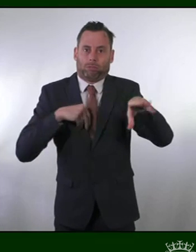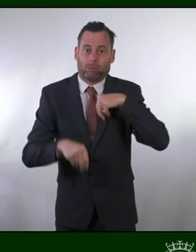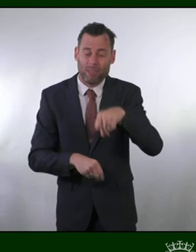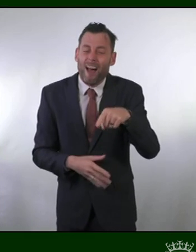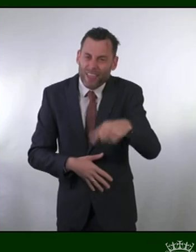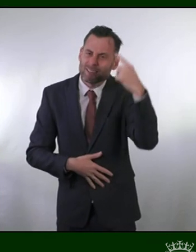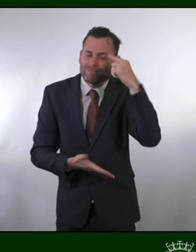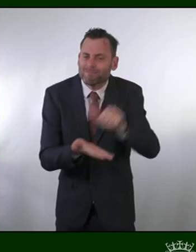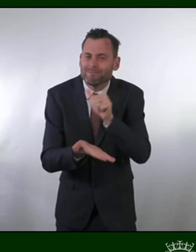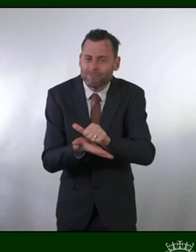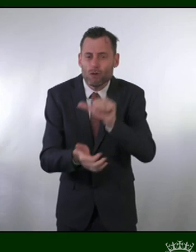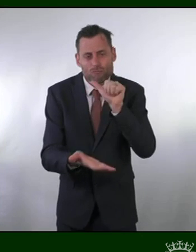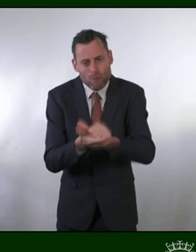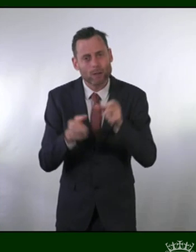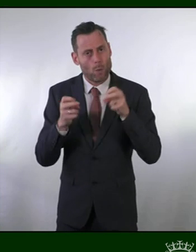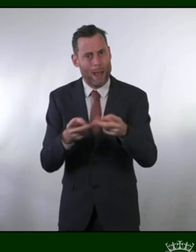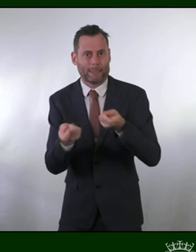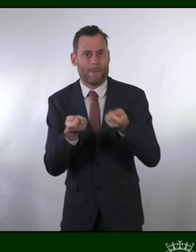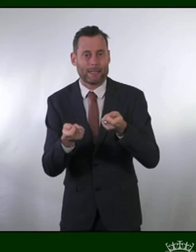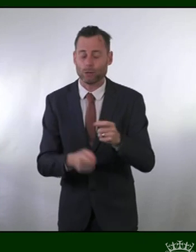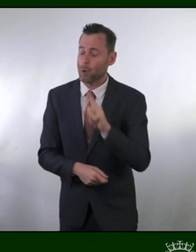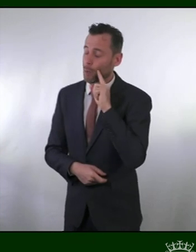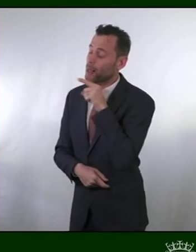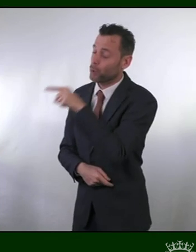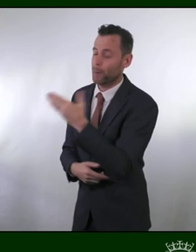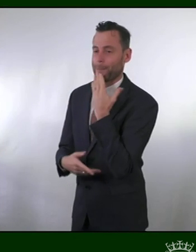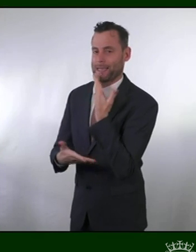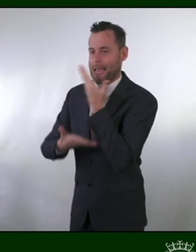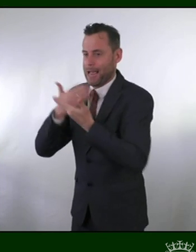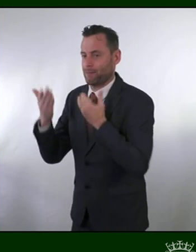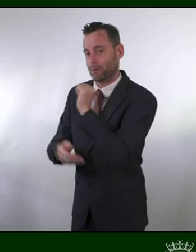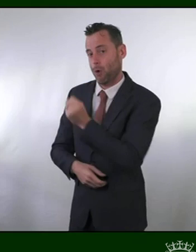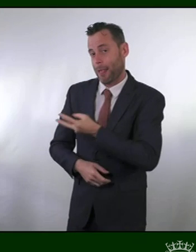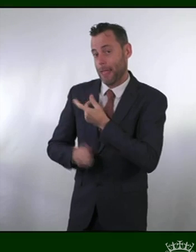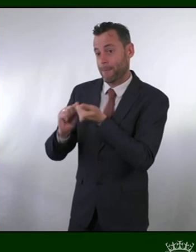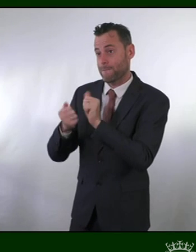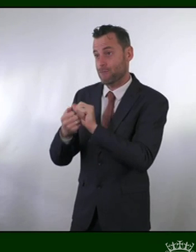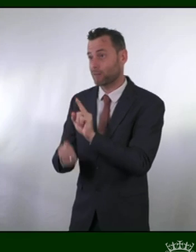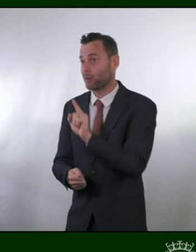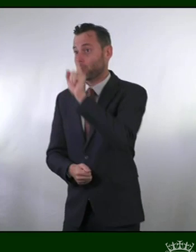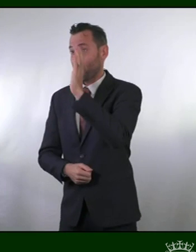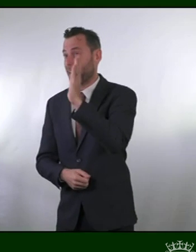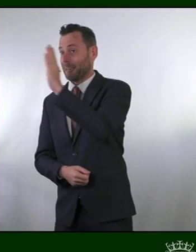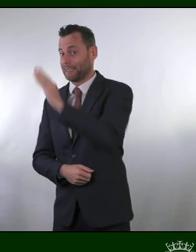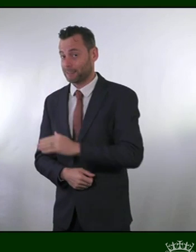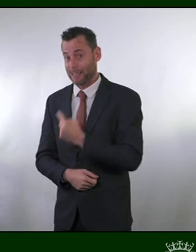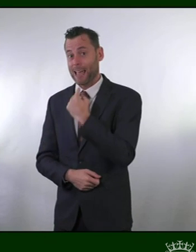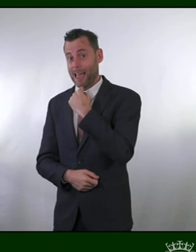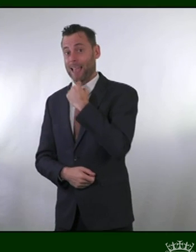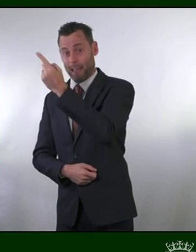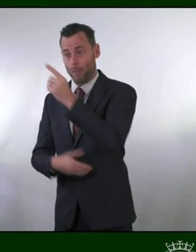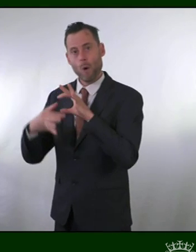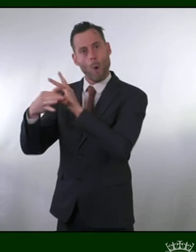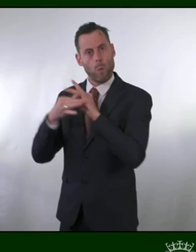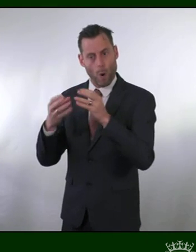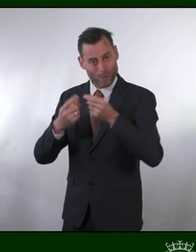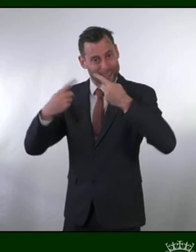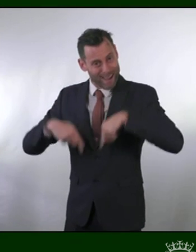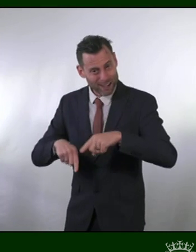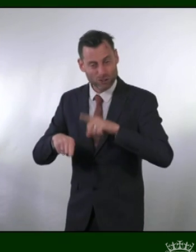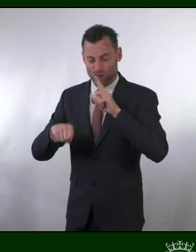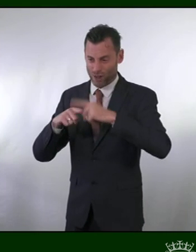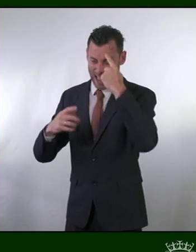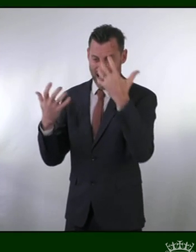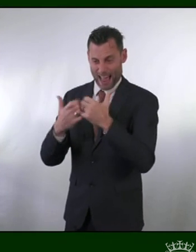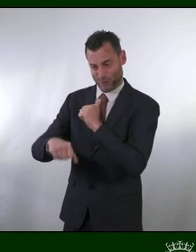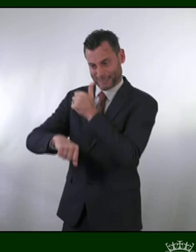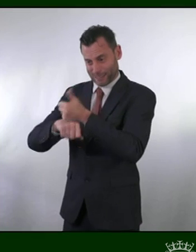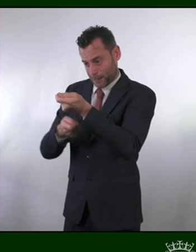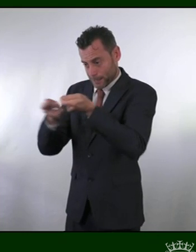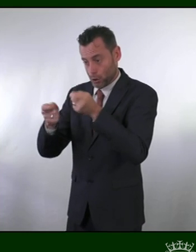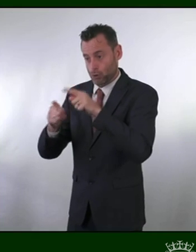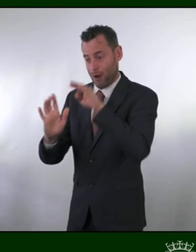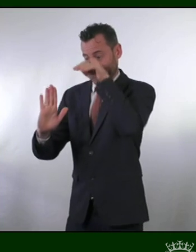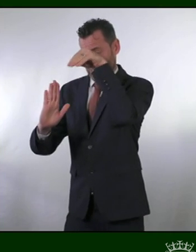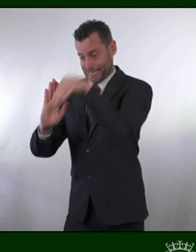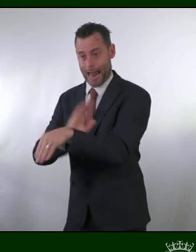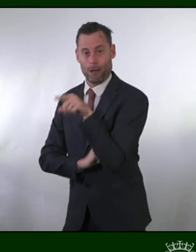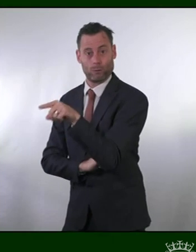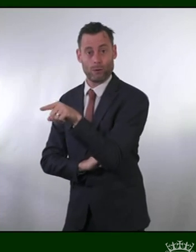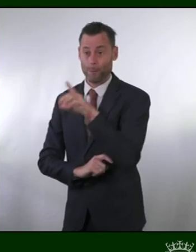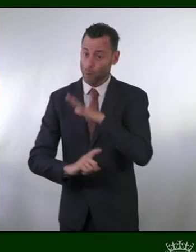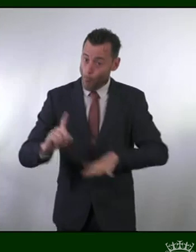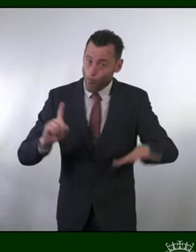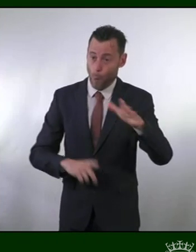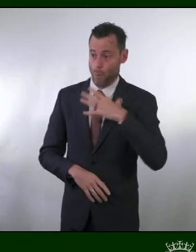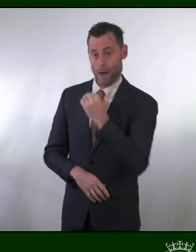Will he get on to his Labour friends in those parts of the north of England whom we want to work with to put those very stringent measures in place, in order to deliver the reductions that the whole country wants to see?